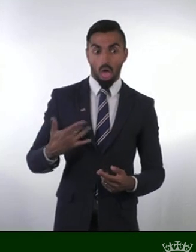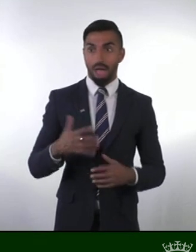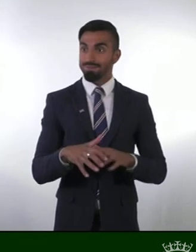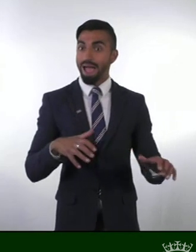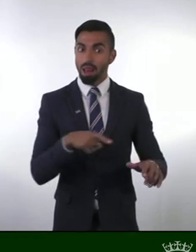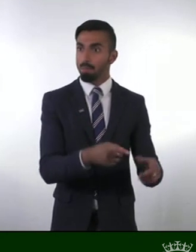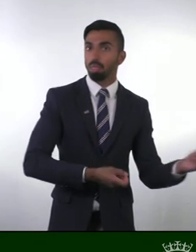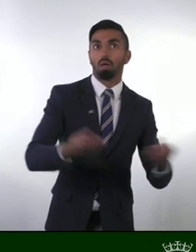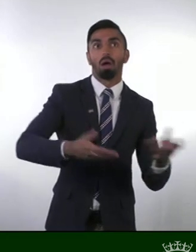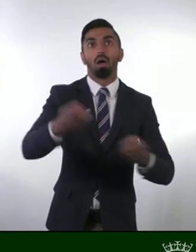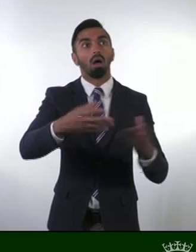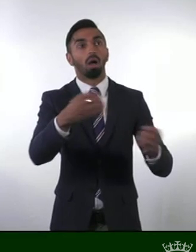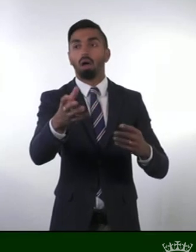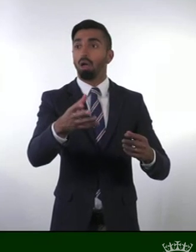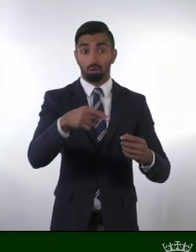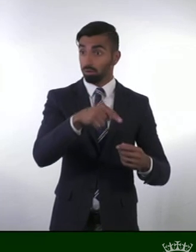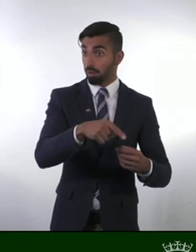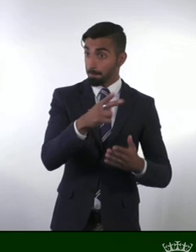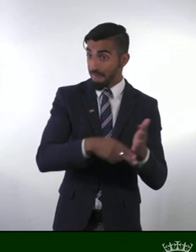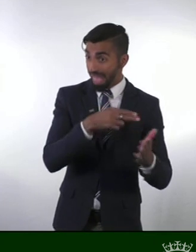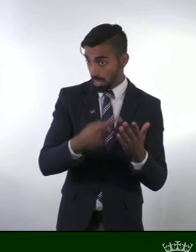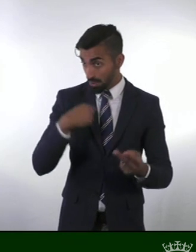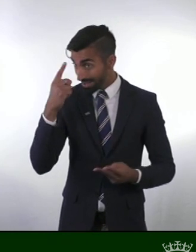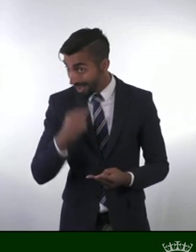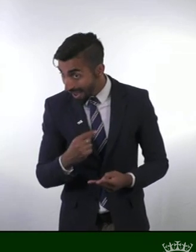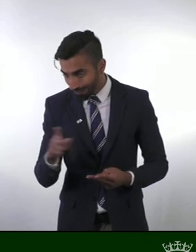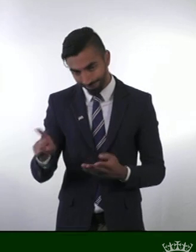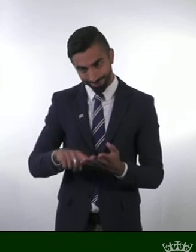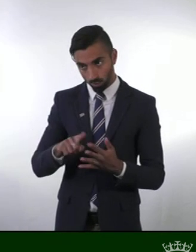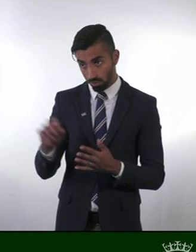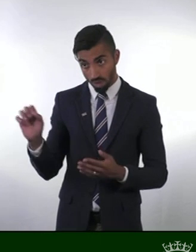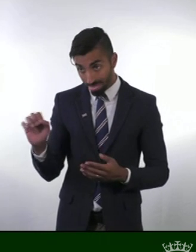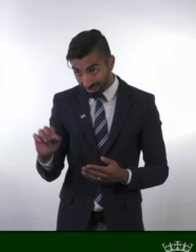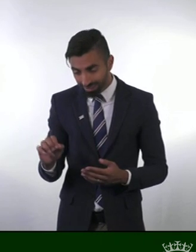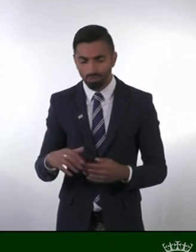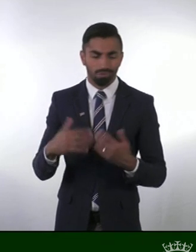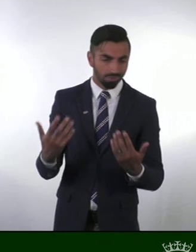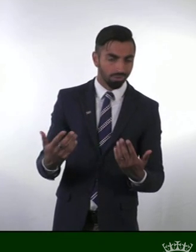We will be able to go further and better, and I hope that the honourable Gentleman supports that.